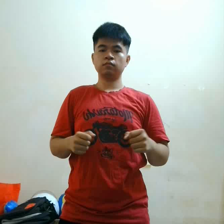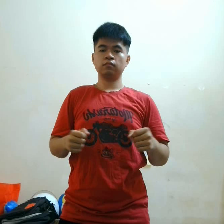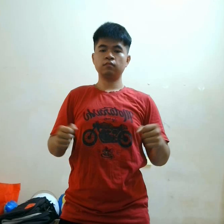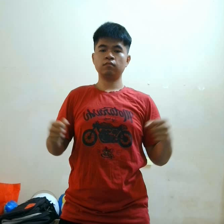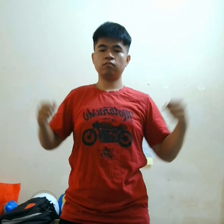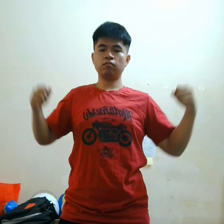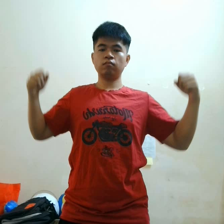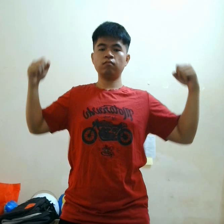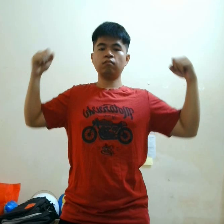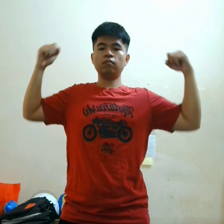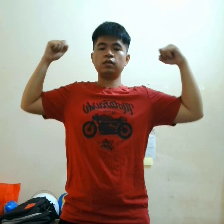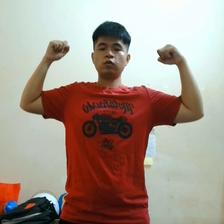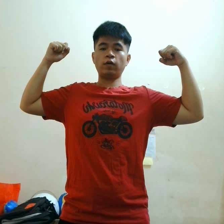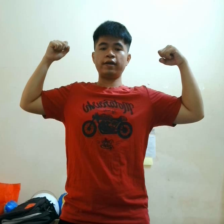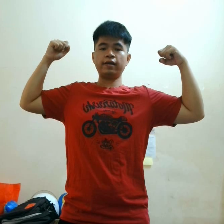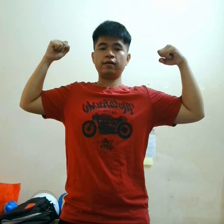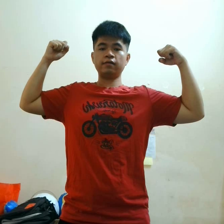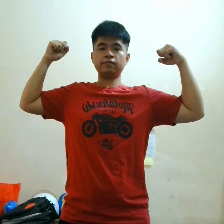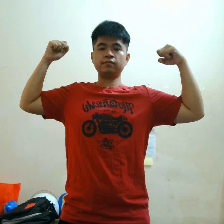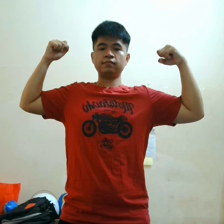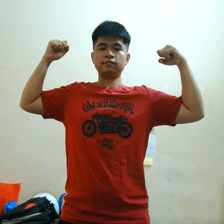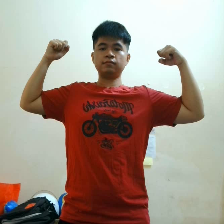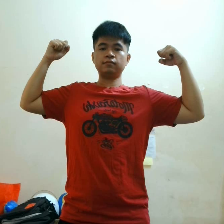minh khoe